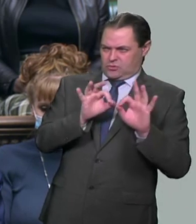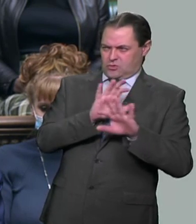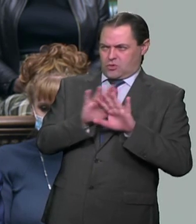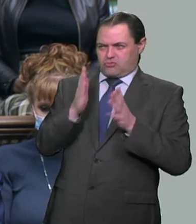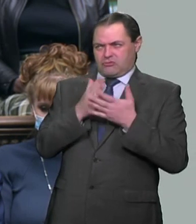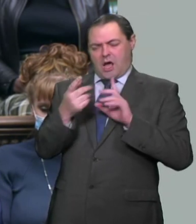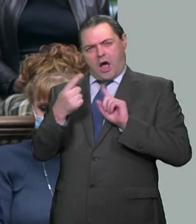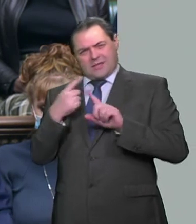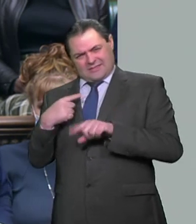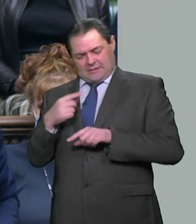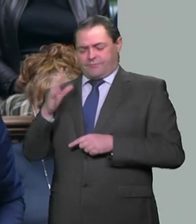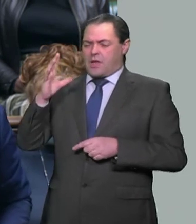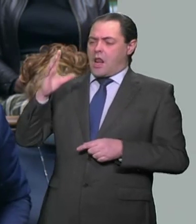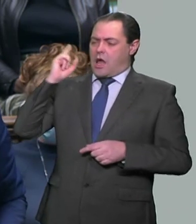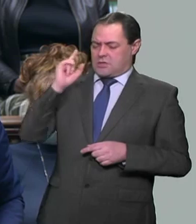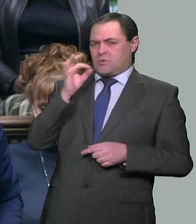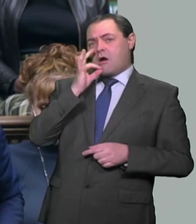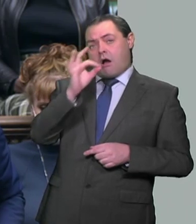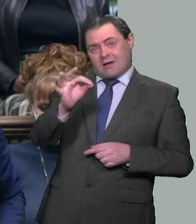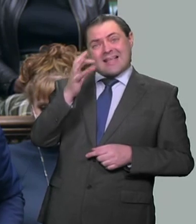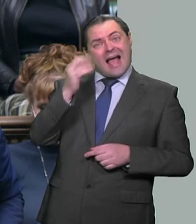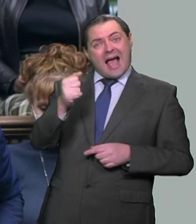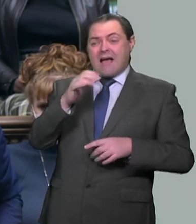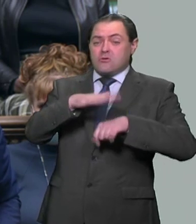Last week, I asked the Prime Minister: was there